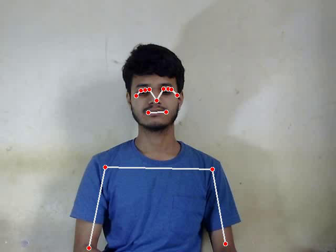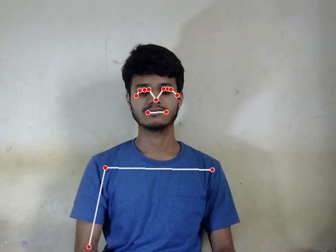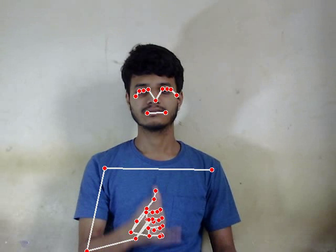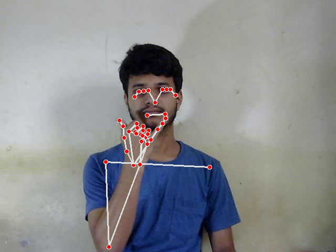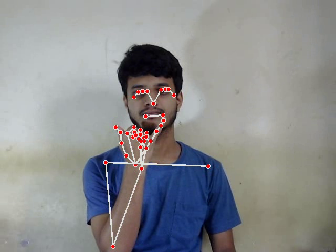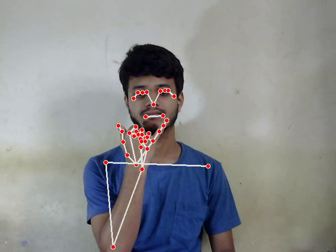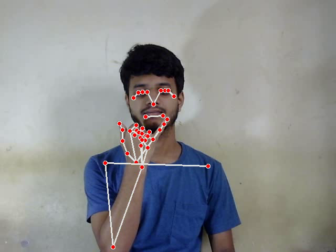wrong